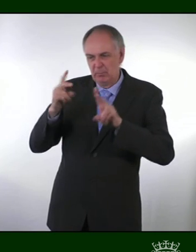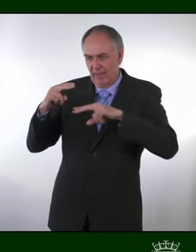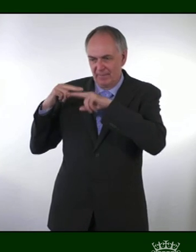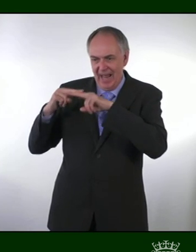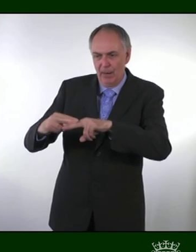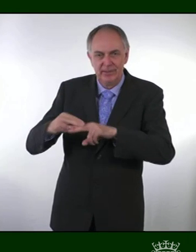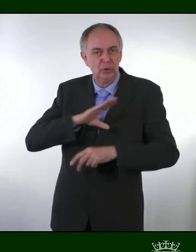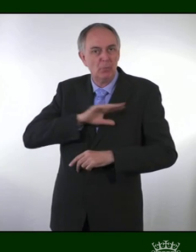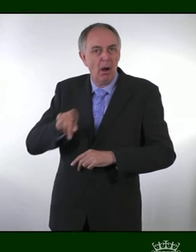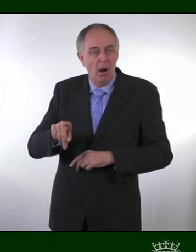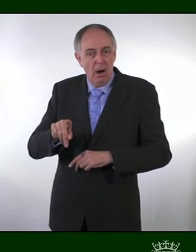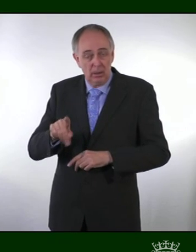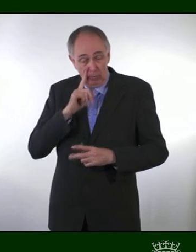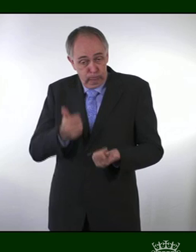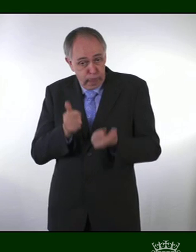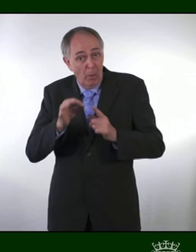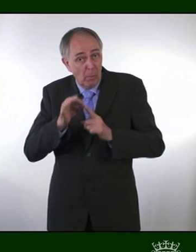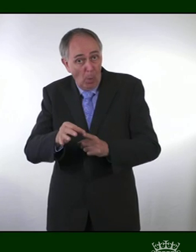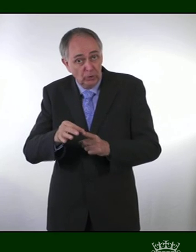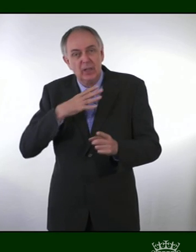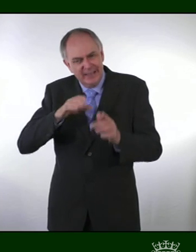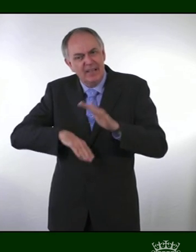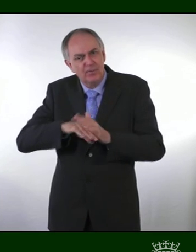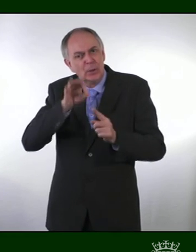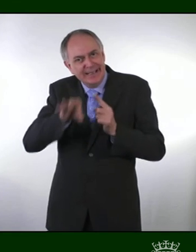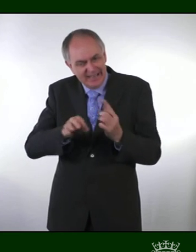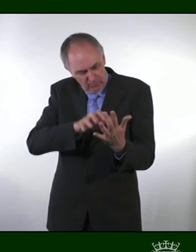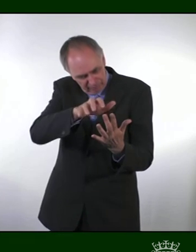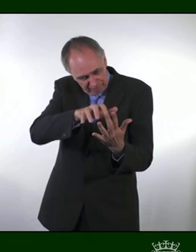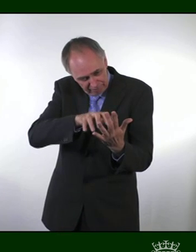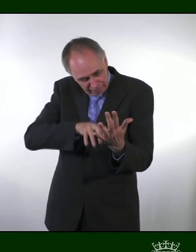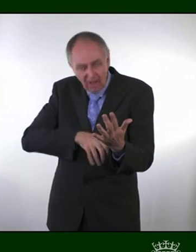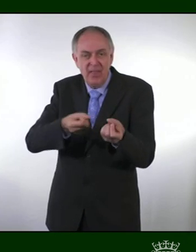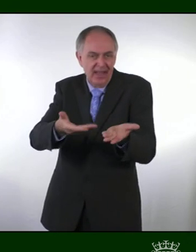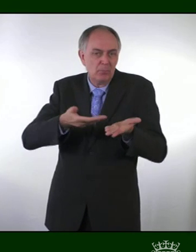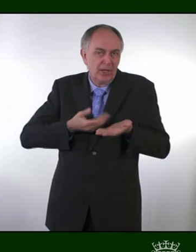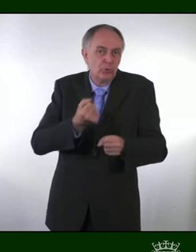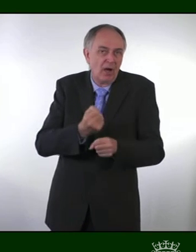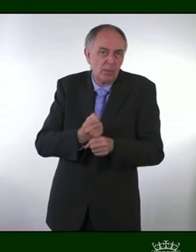It is a proposal that he needs to work up in more detail and bring to the Government, and we will certainly look at it with interest.